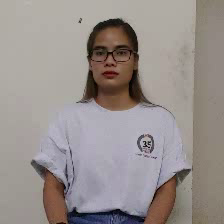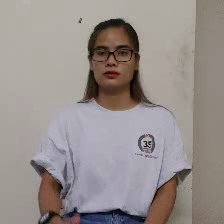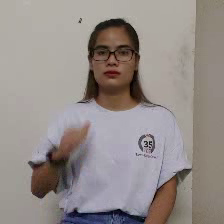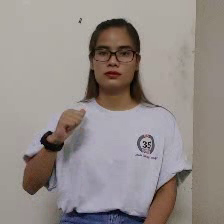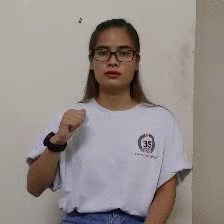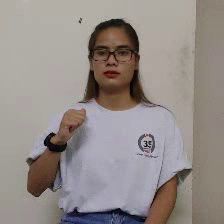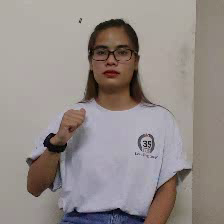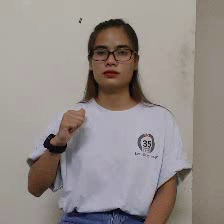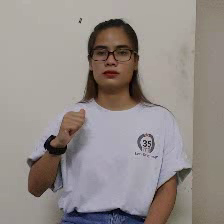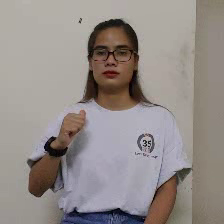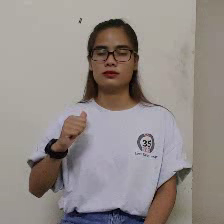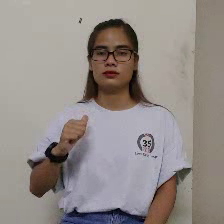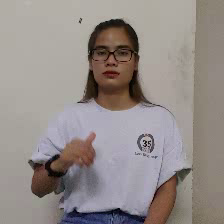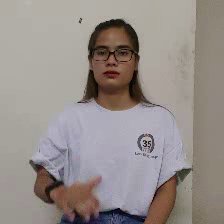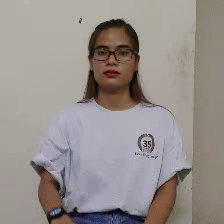Nghỉ ngơi